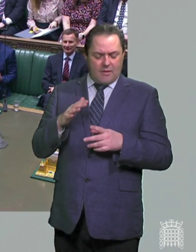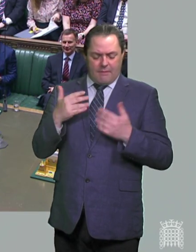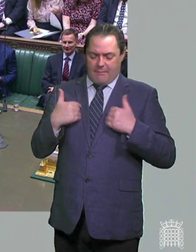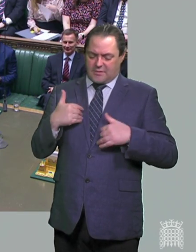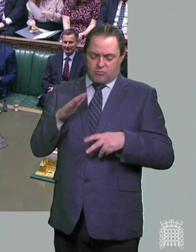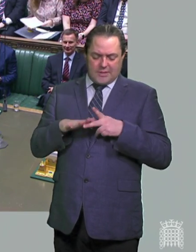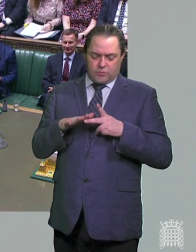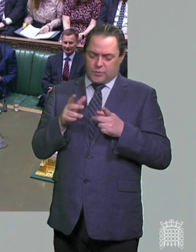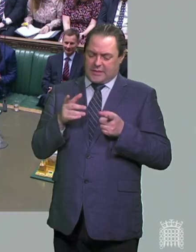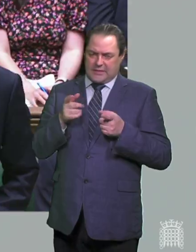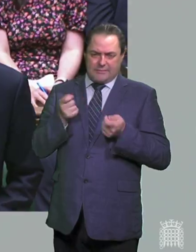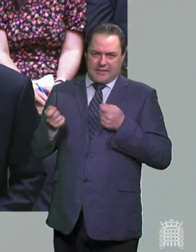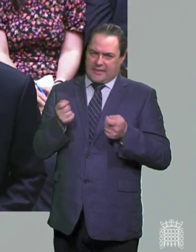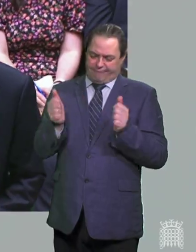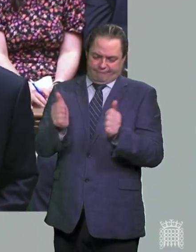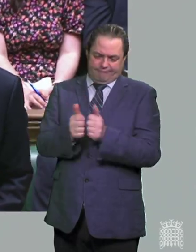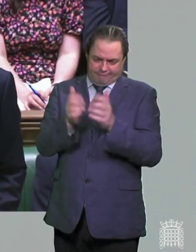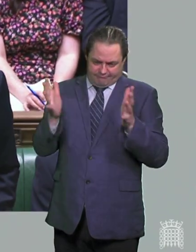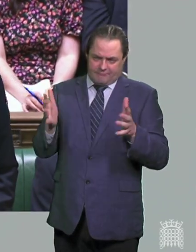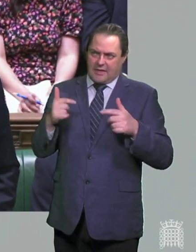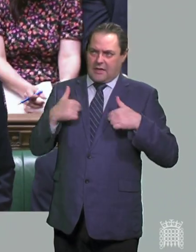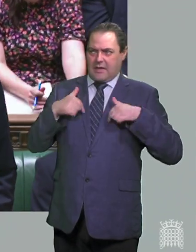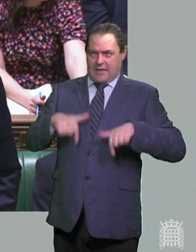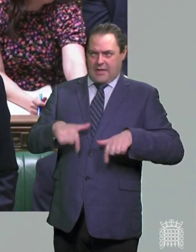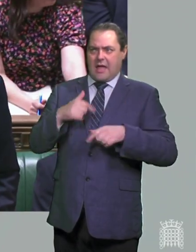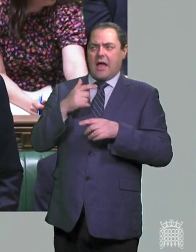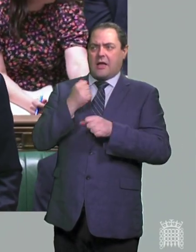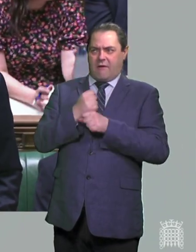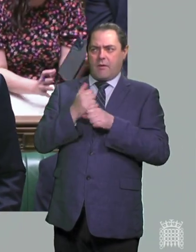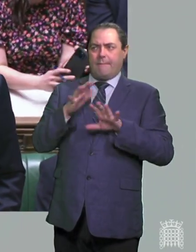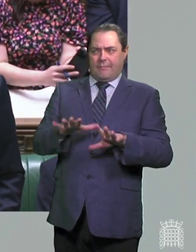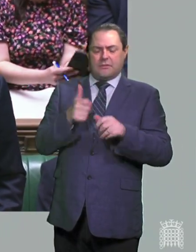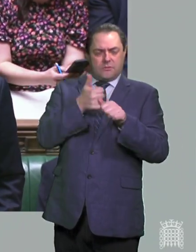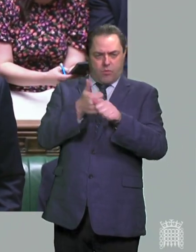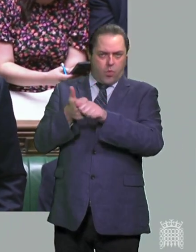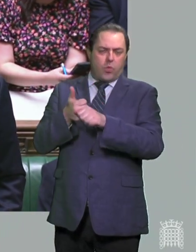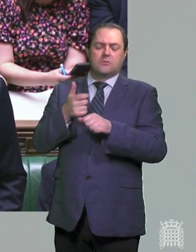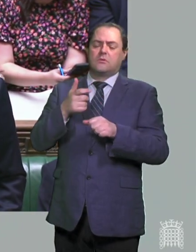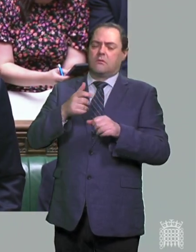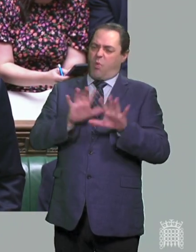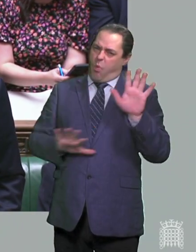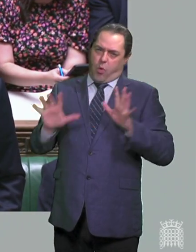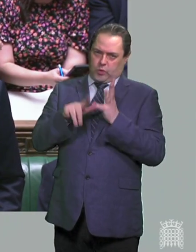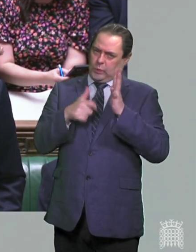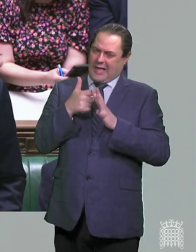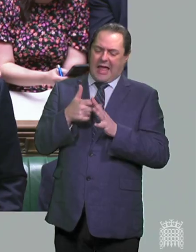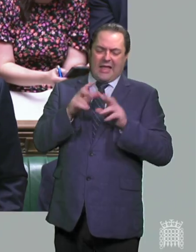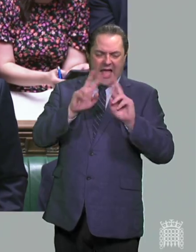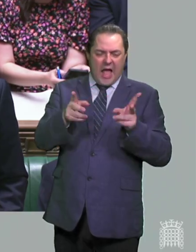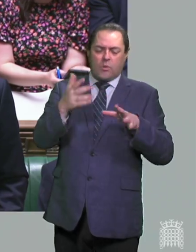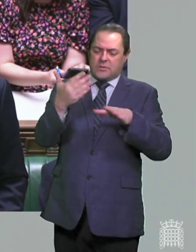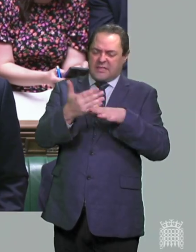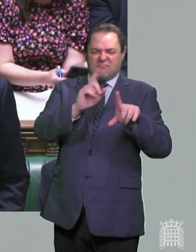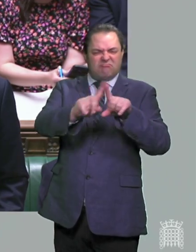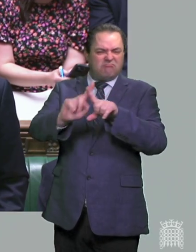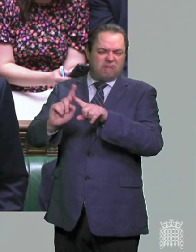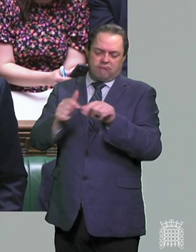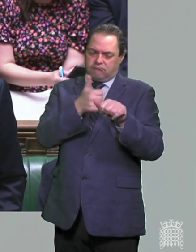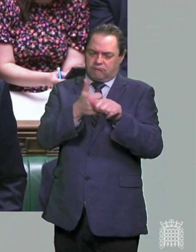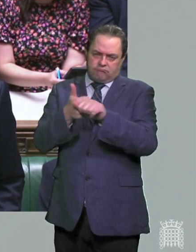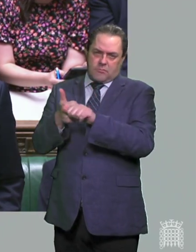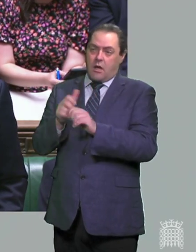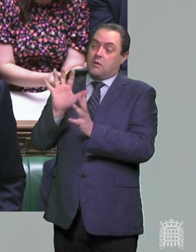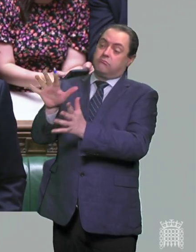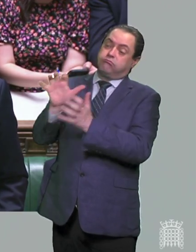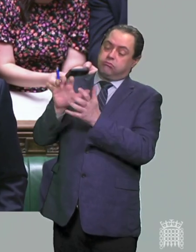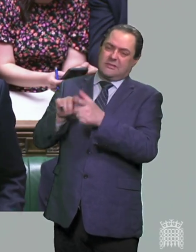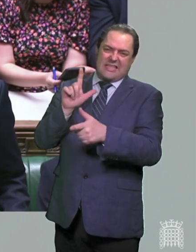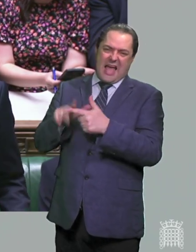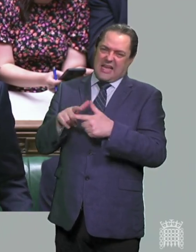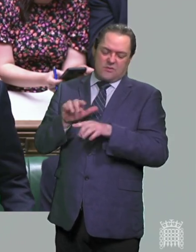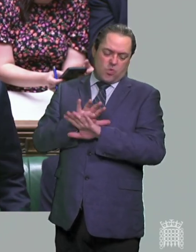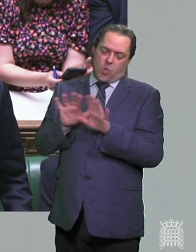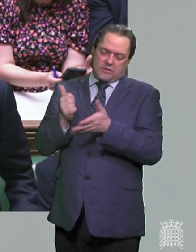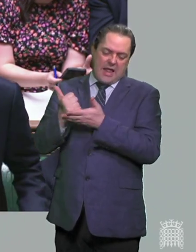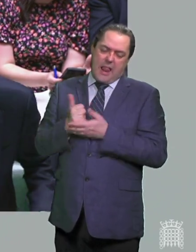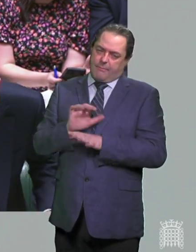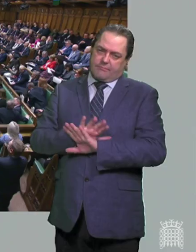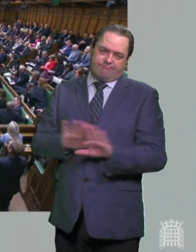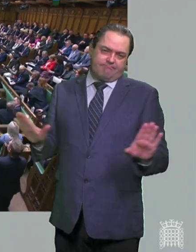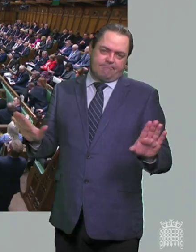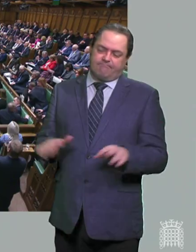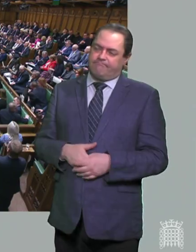No, I do not agree. This Government have taken the measures necessary to support households, families and businesses across Scotland and in all parts of the United Kingdom, and the additional windfall tax that the honourable Member proposes is not something that we support.